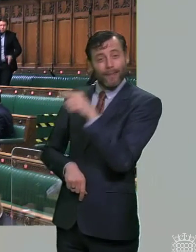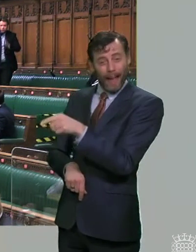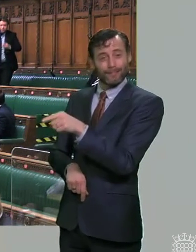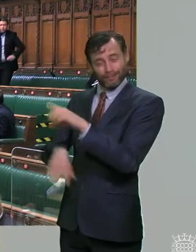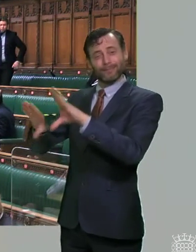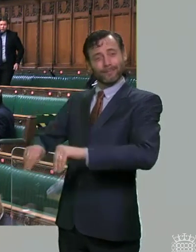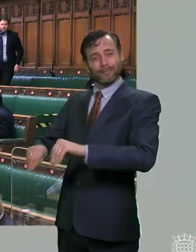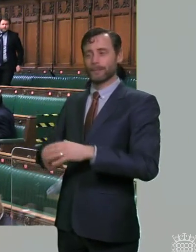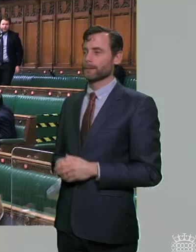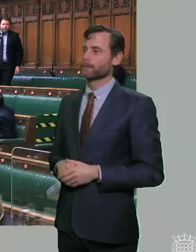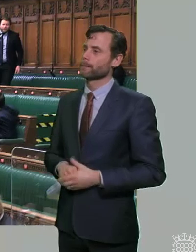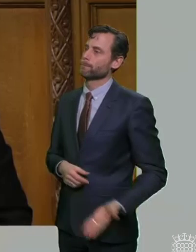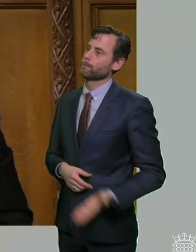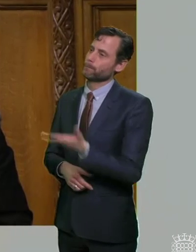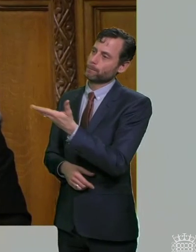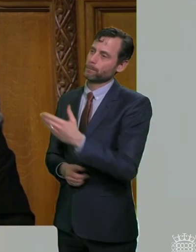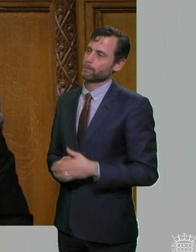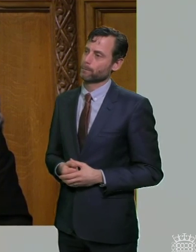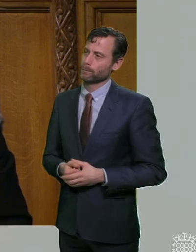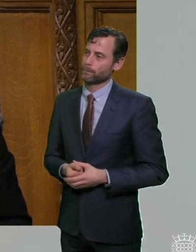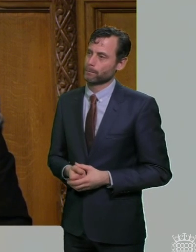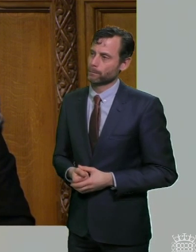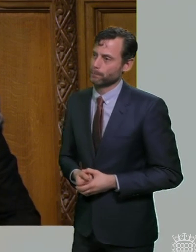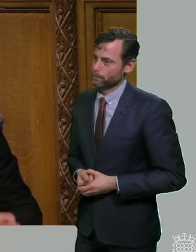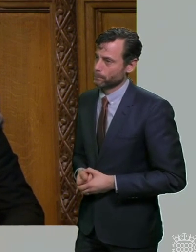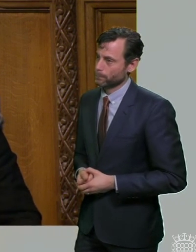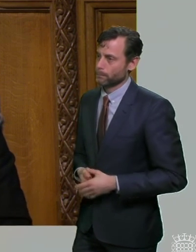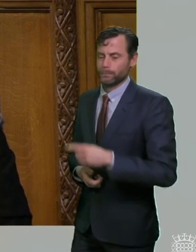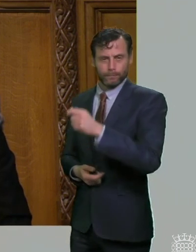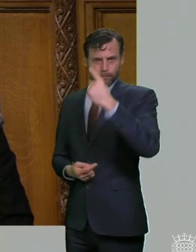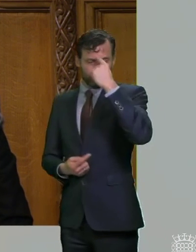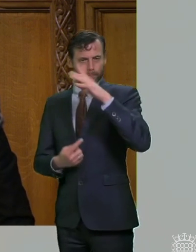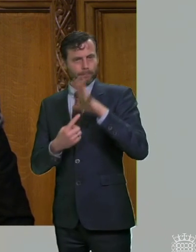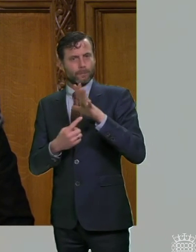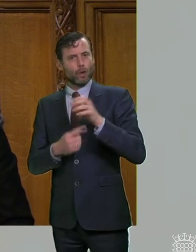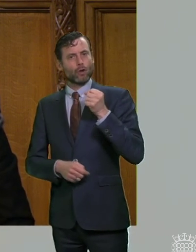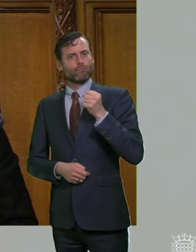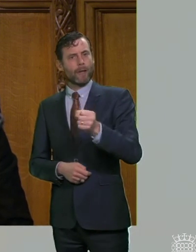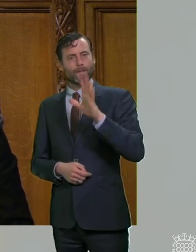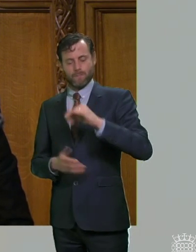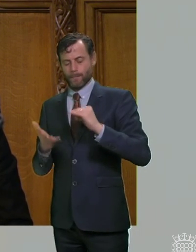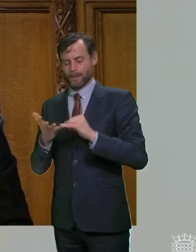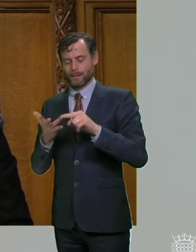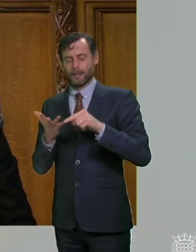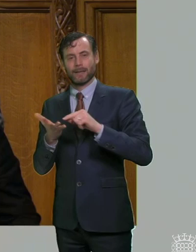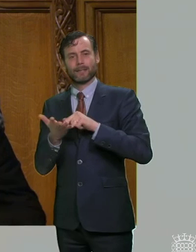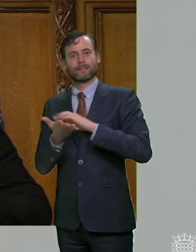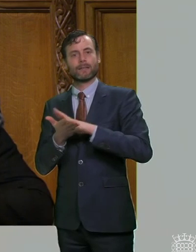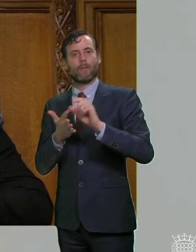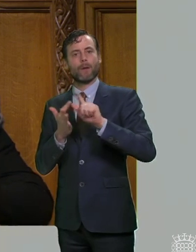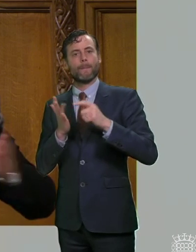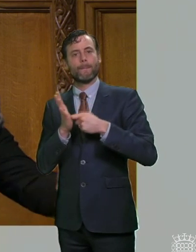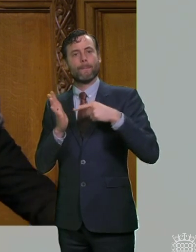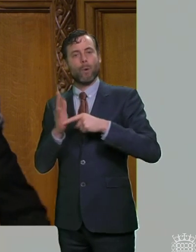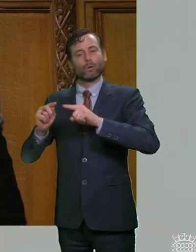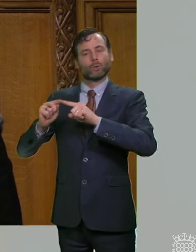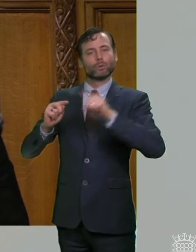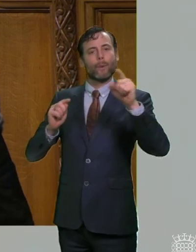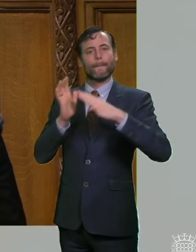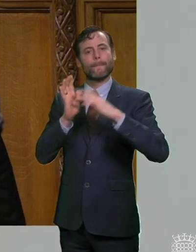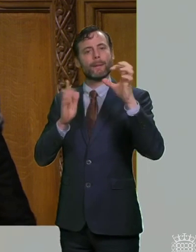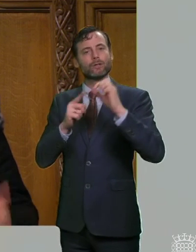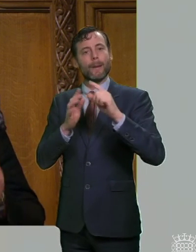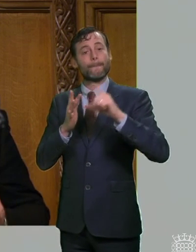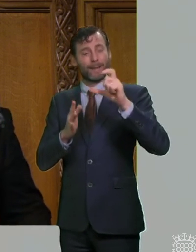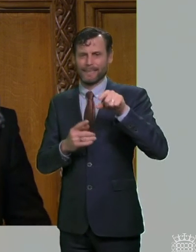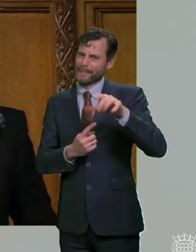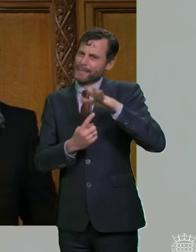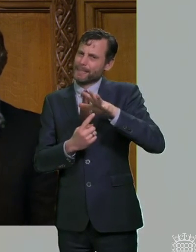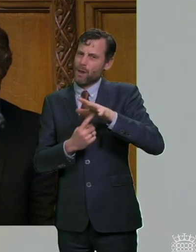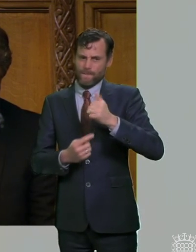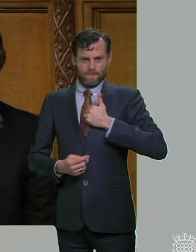My right honourable Friend the Prime Minister knows how important the rail link between Southport and Manchester Piccadilly is for my constituents and those living in the wider Lancashire area.